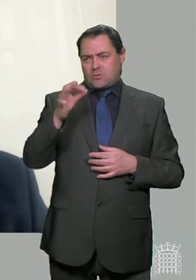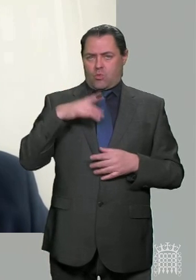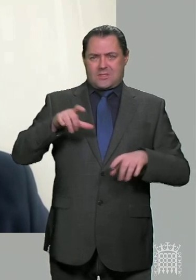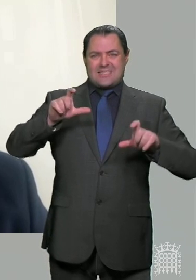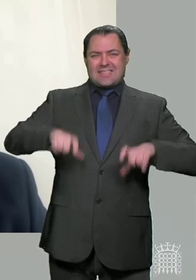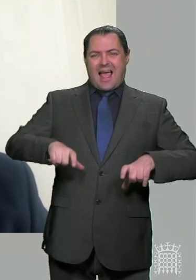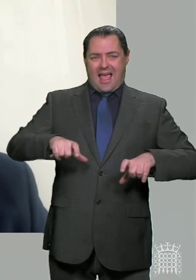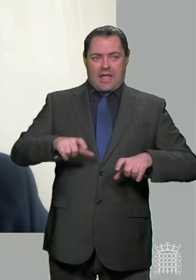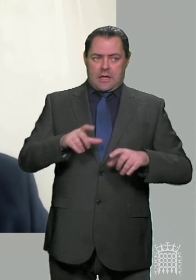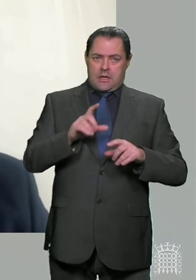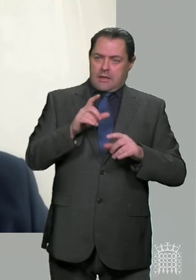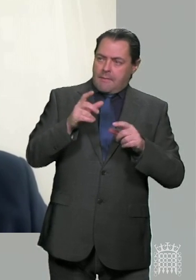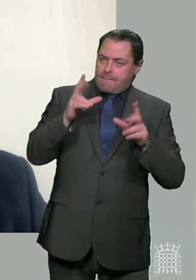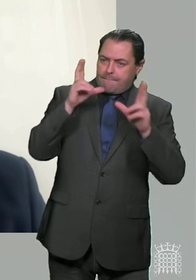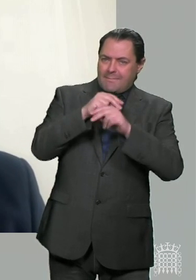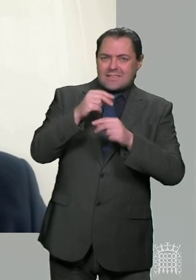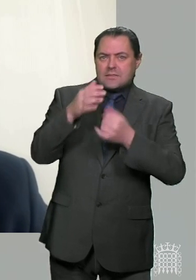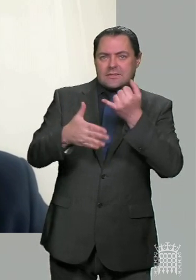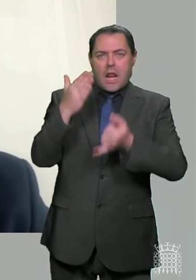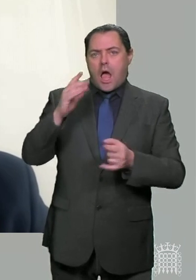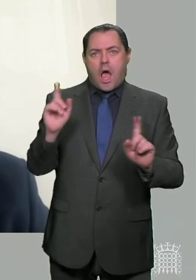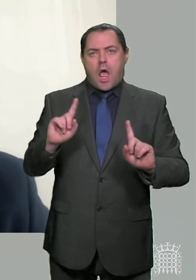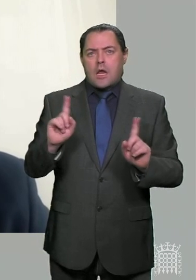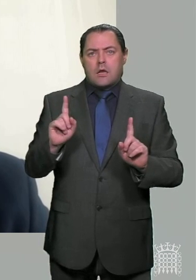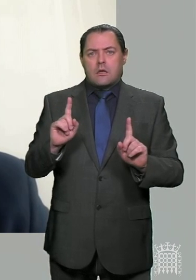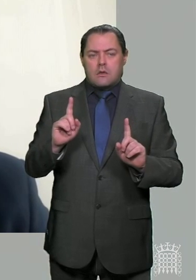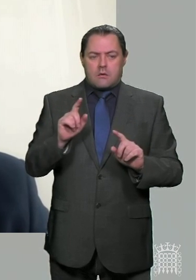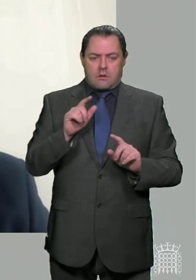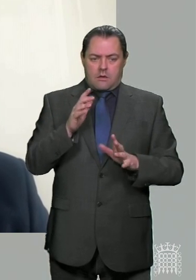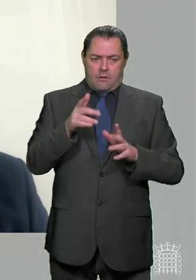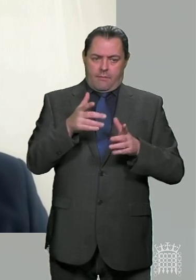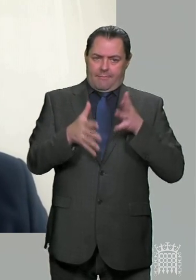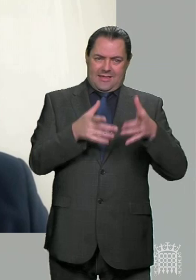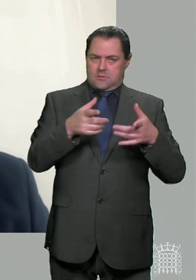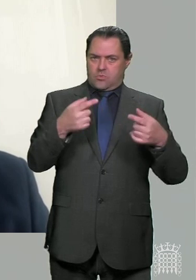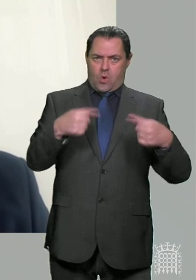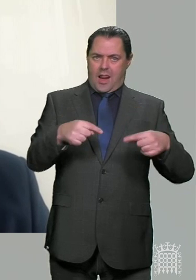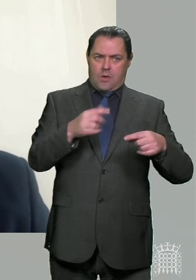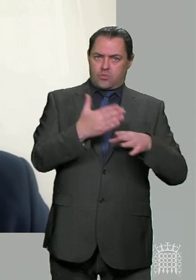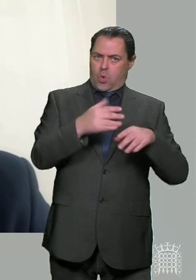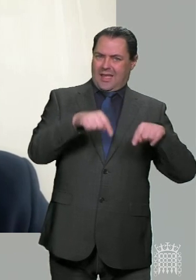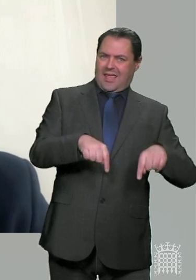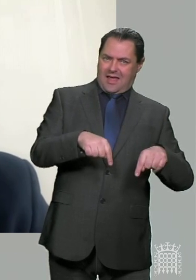What will happen to those who miss the deadline and then fall under the remit of illegal working legislation?